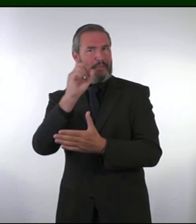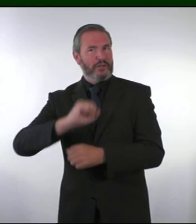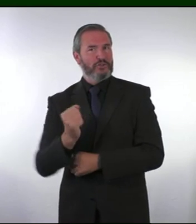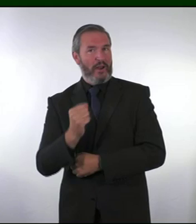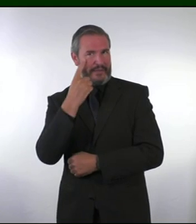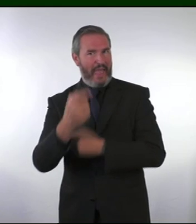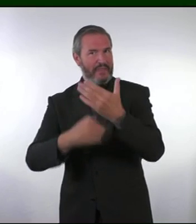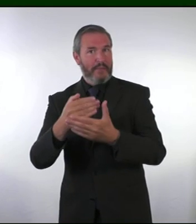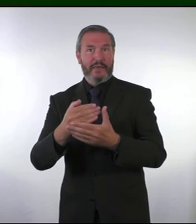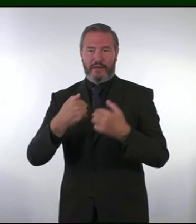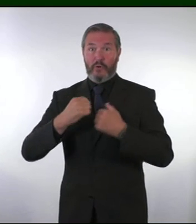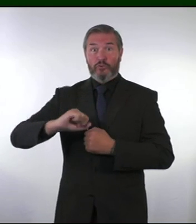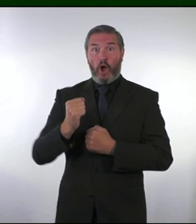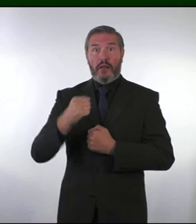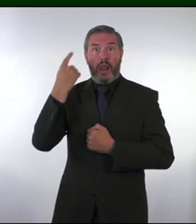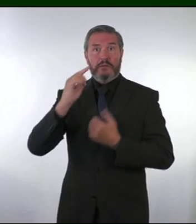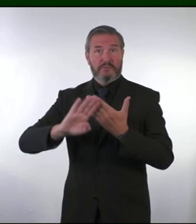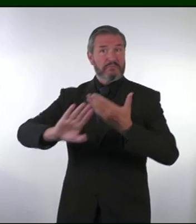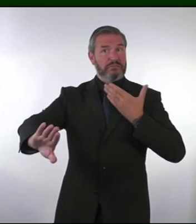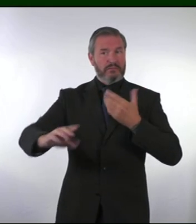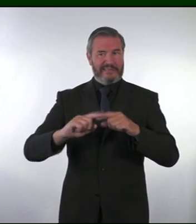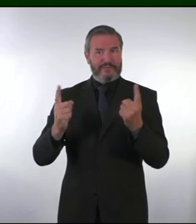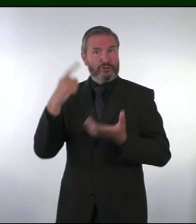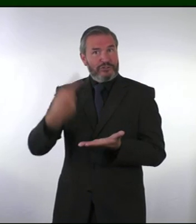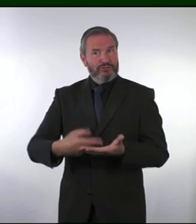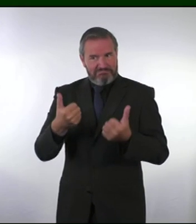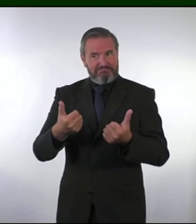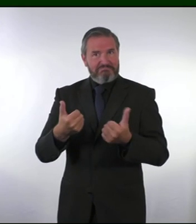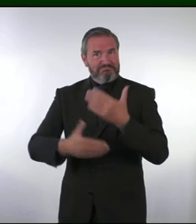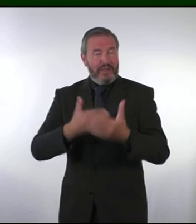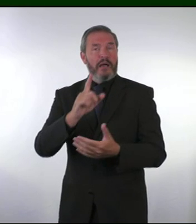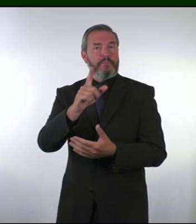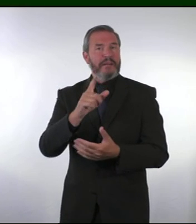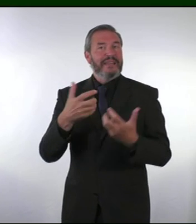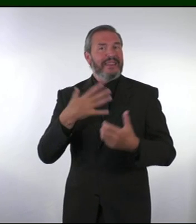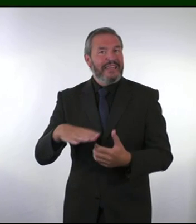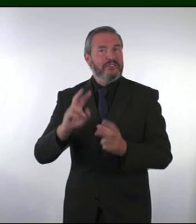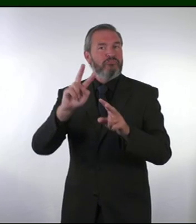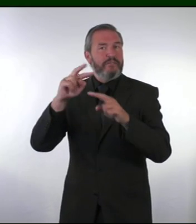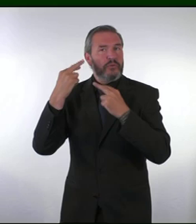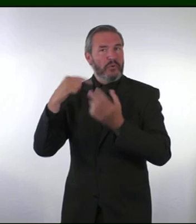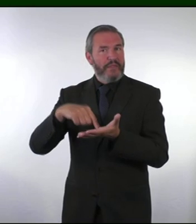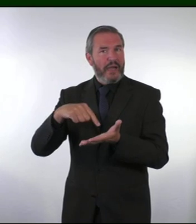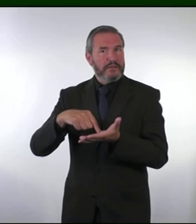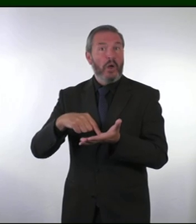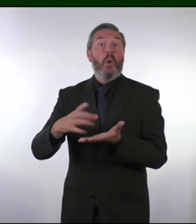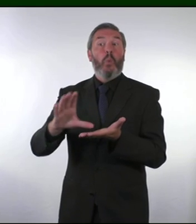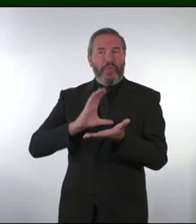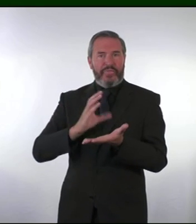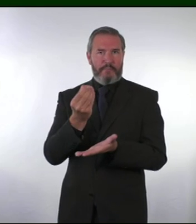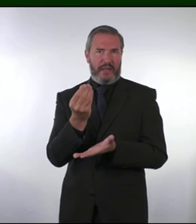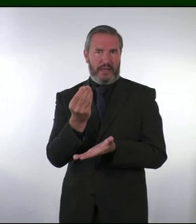Scotland can make different choices and invest in a strong recovery, but we can only do it with the necessary financial powers.